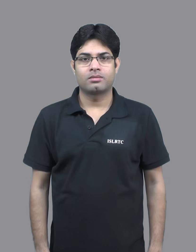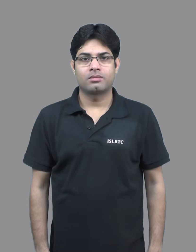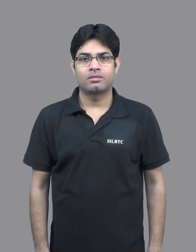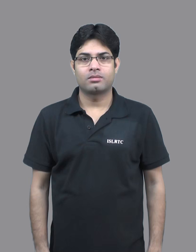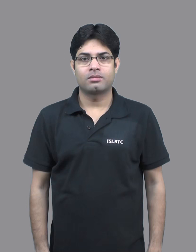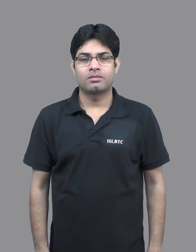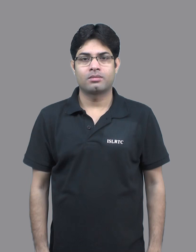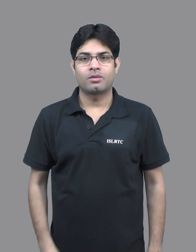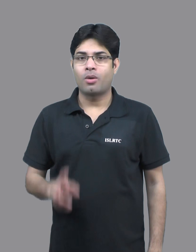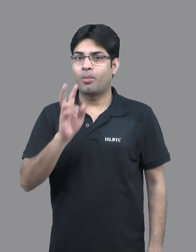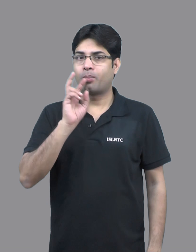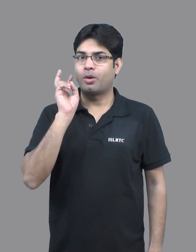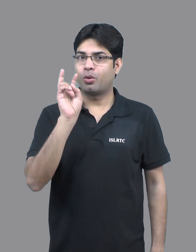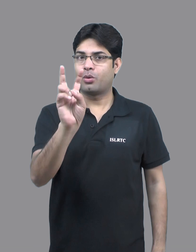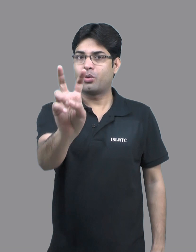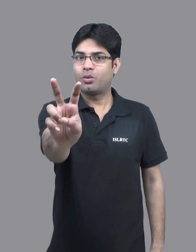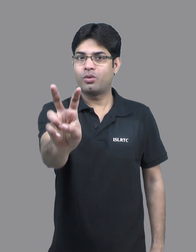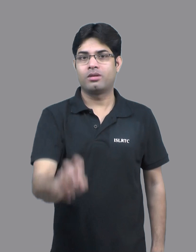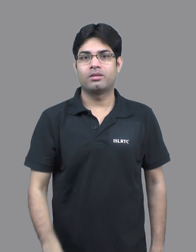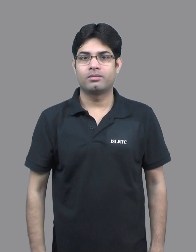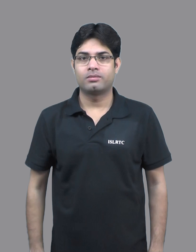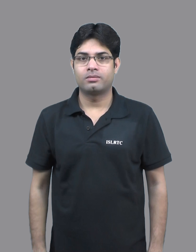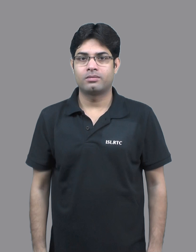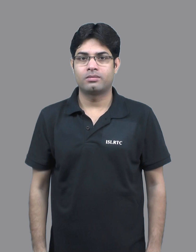Metro